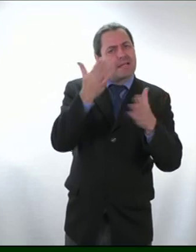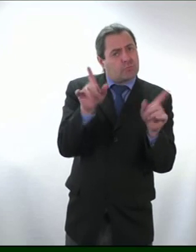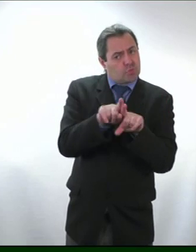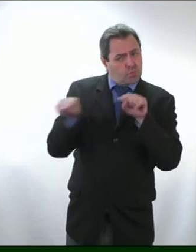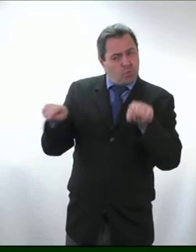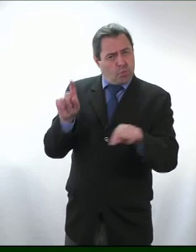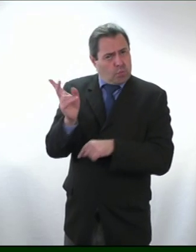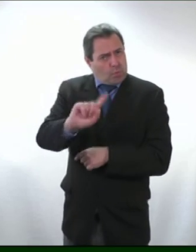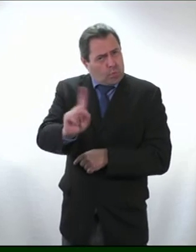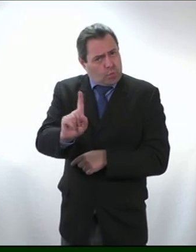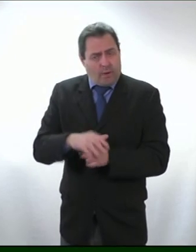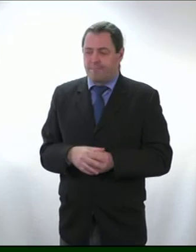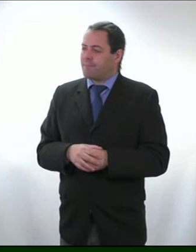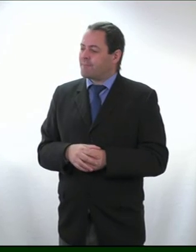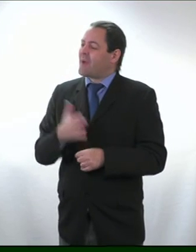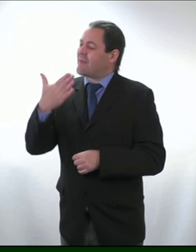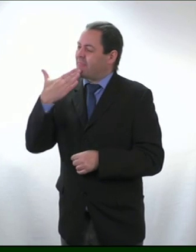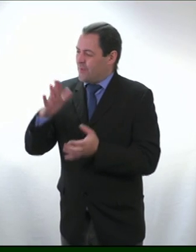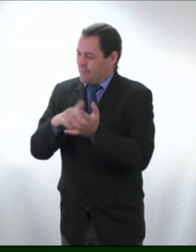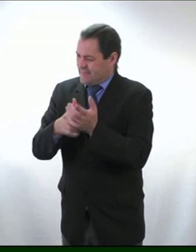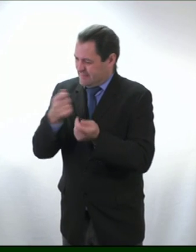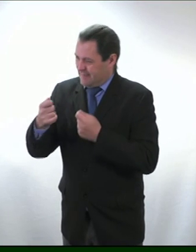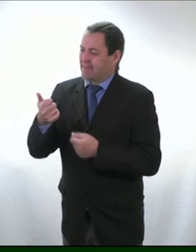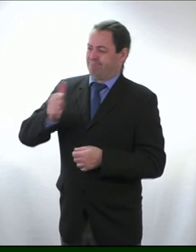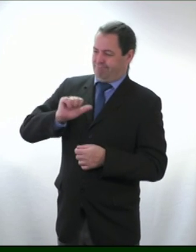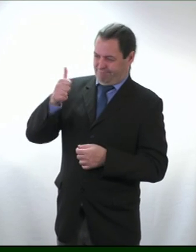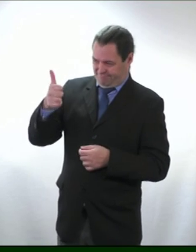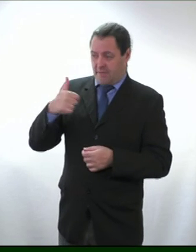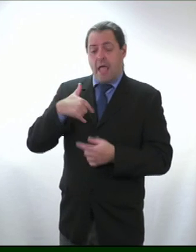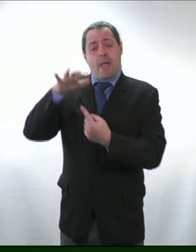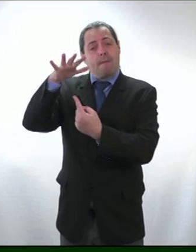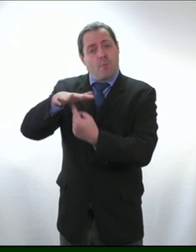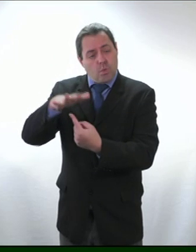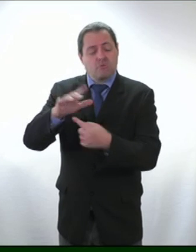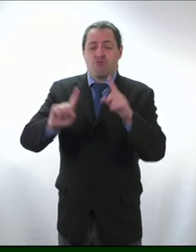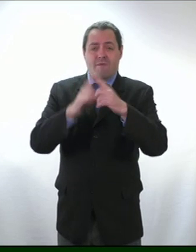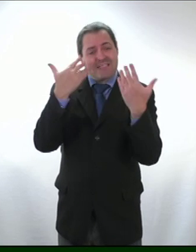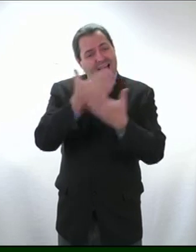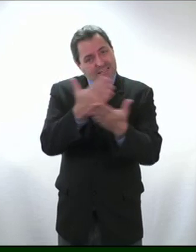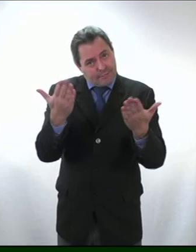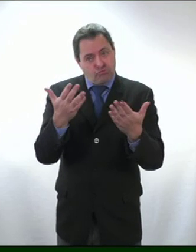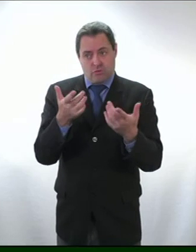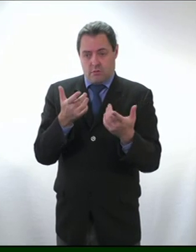I totally agree with my hon. Friend about the importance of the conference and exhibition industry.